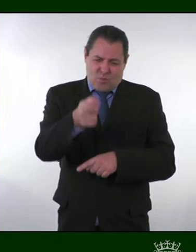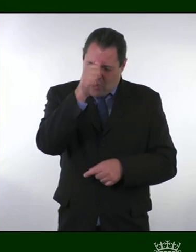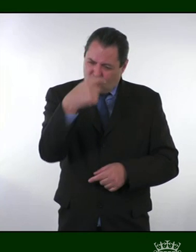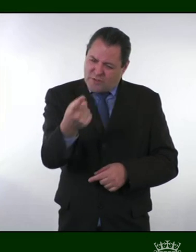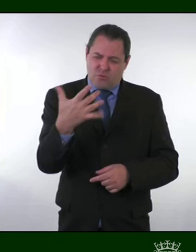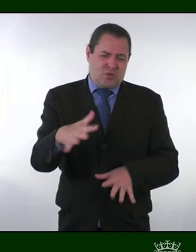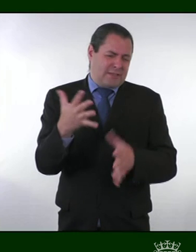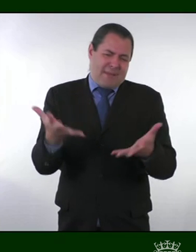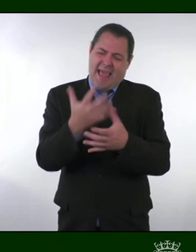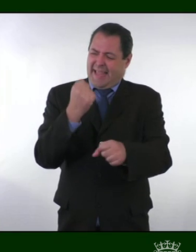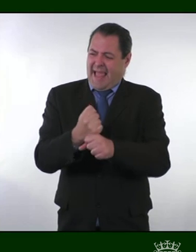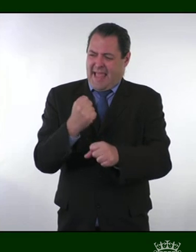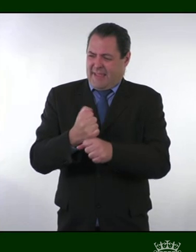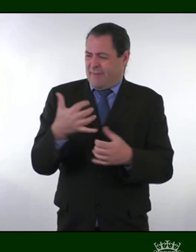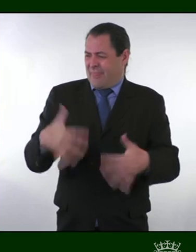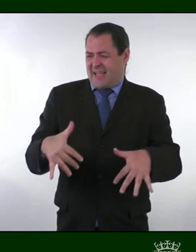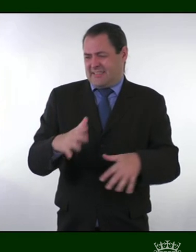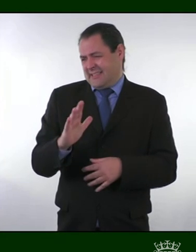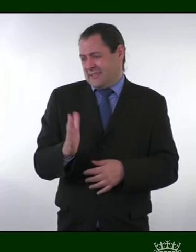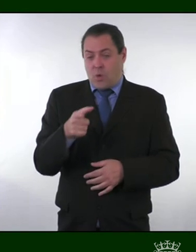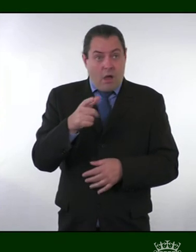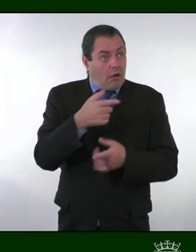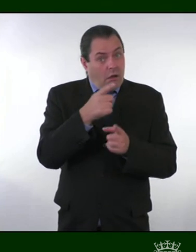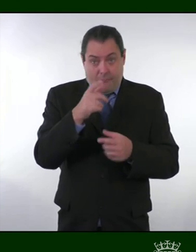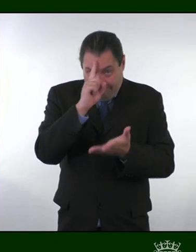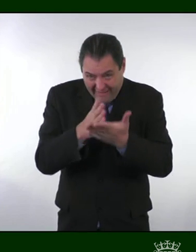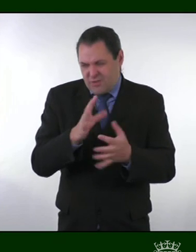He is just playing games. The Prime Minister is fooling nobody.